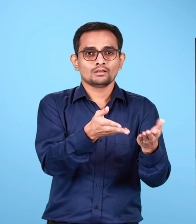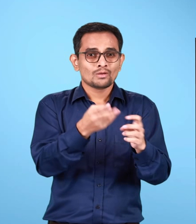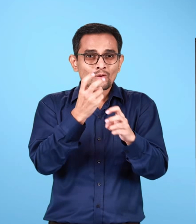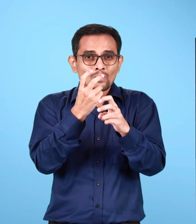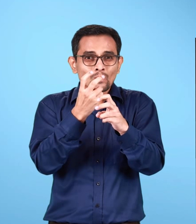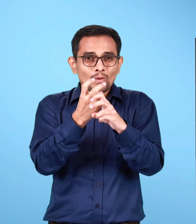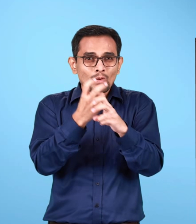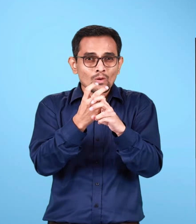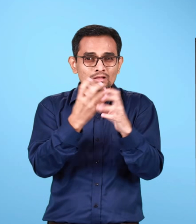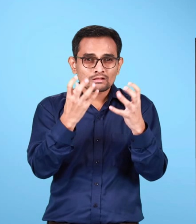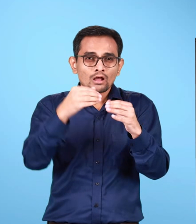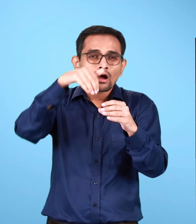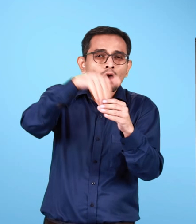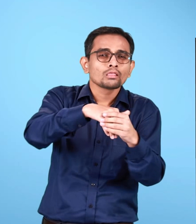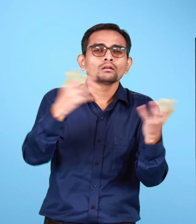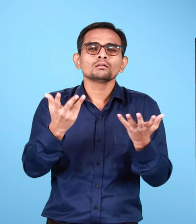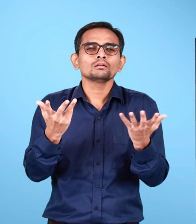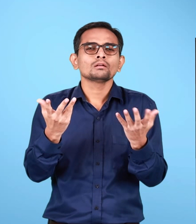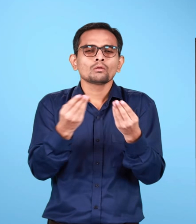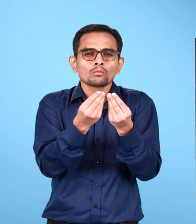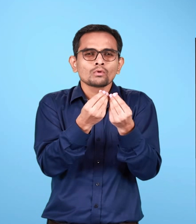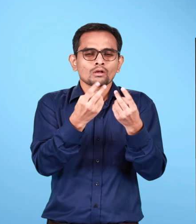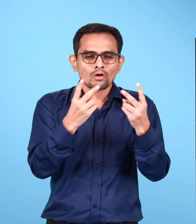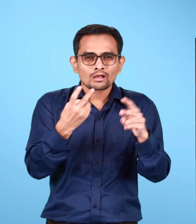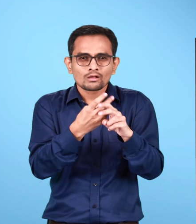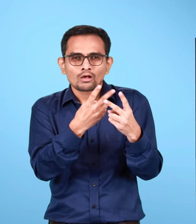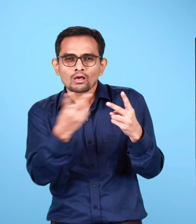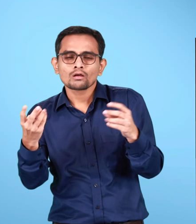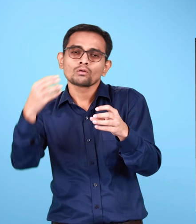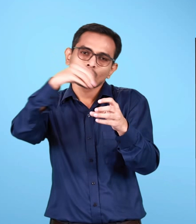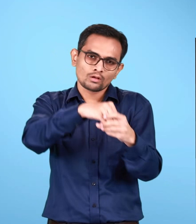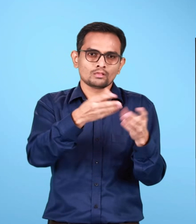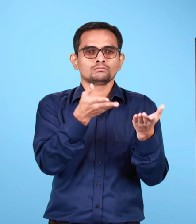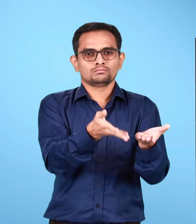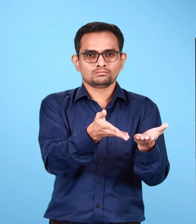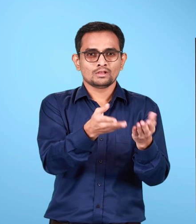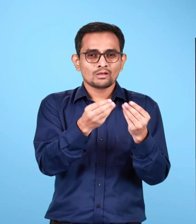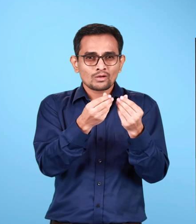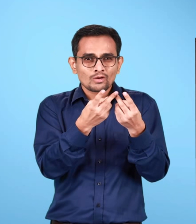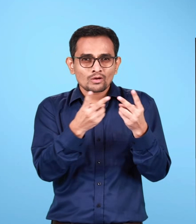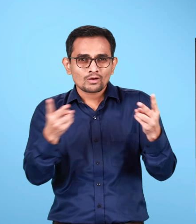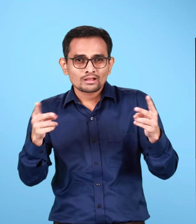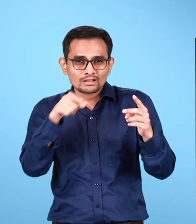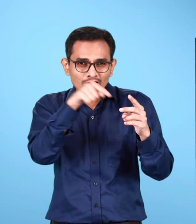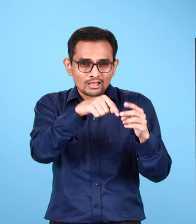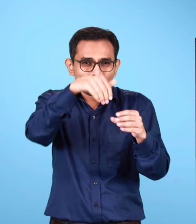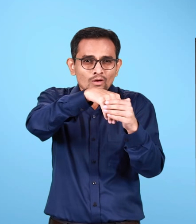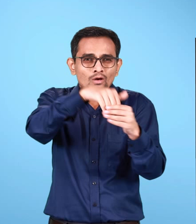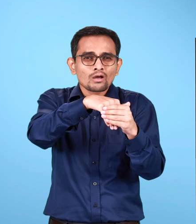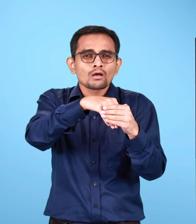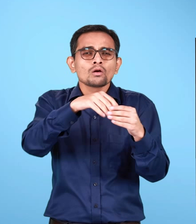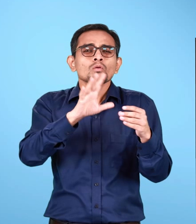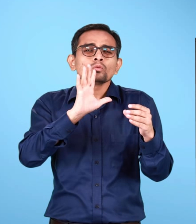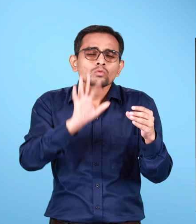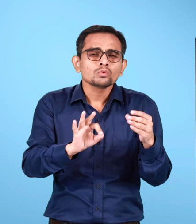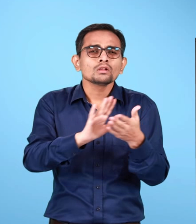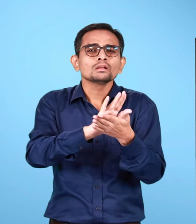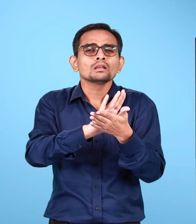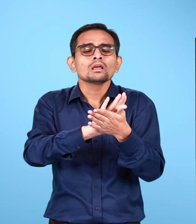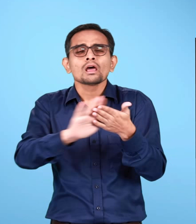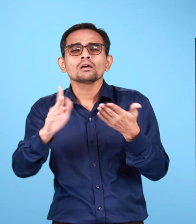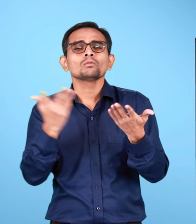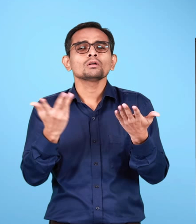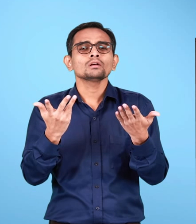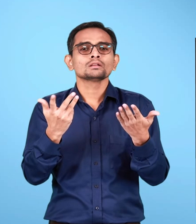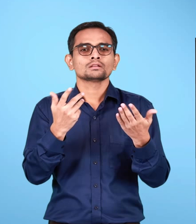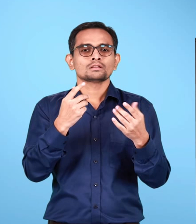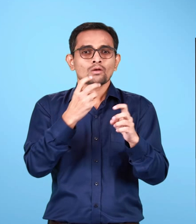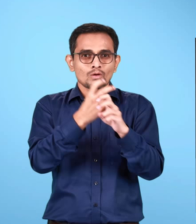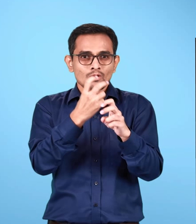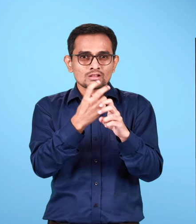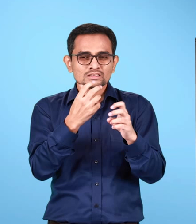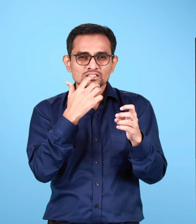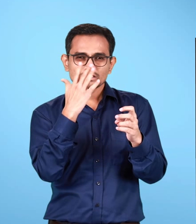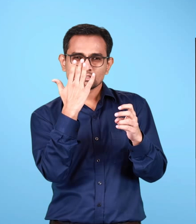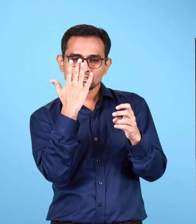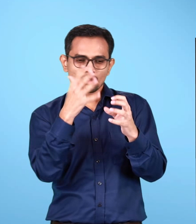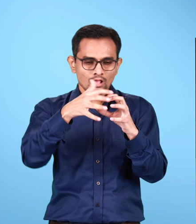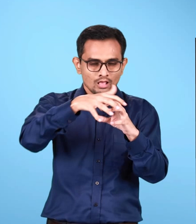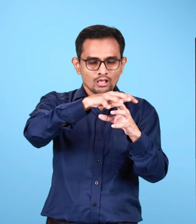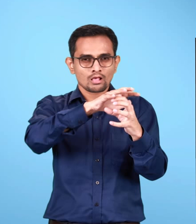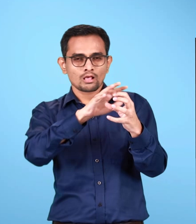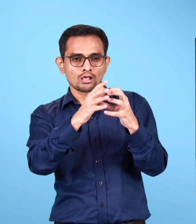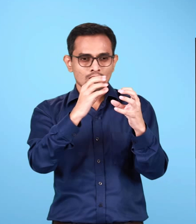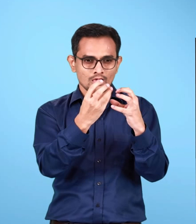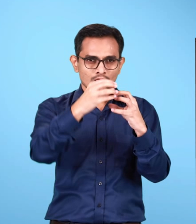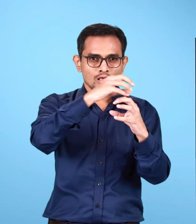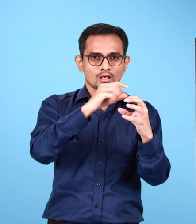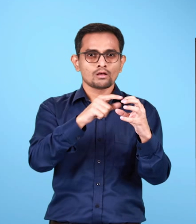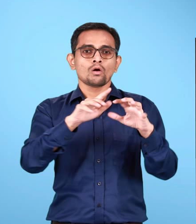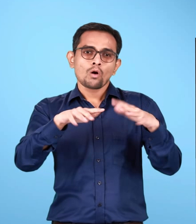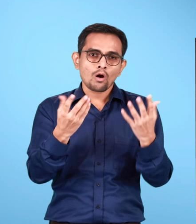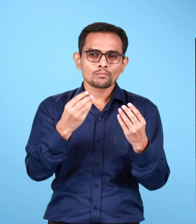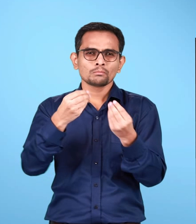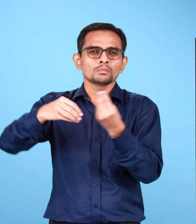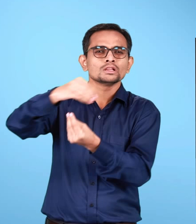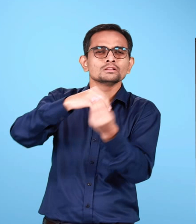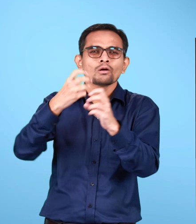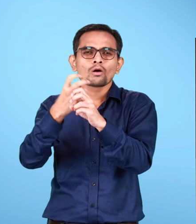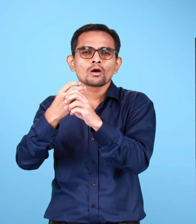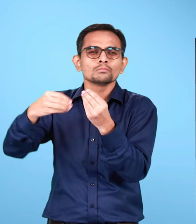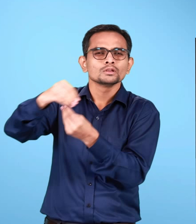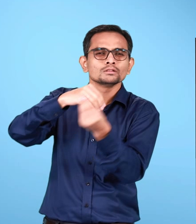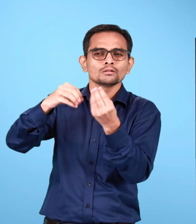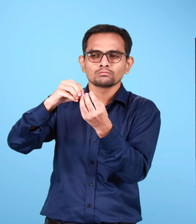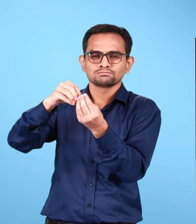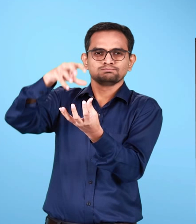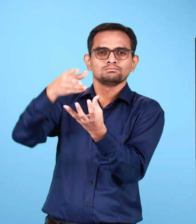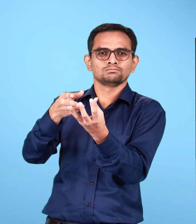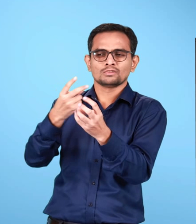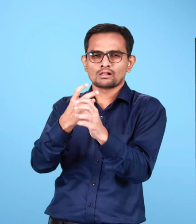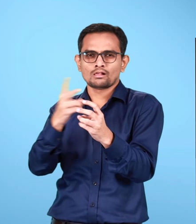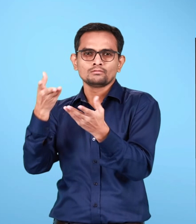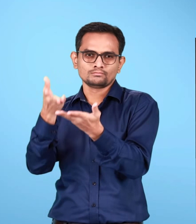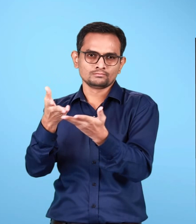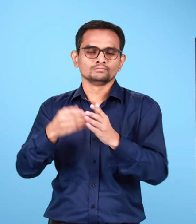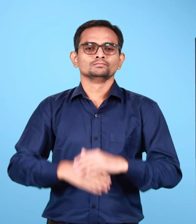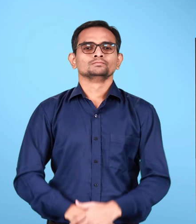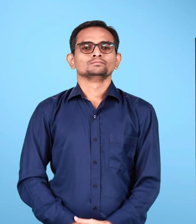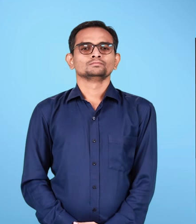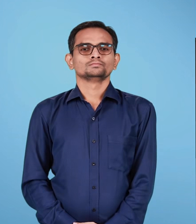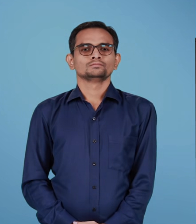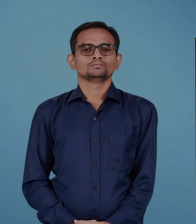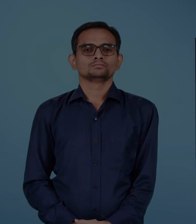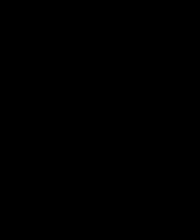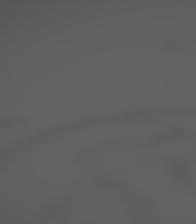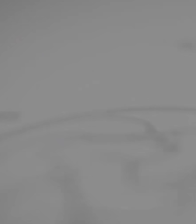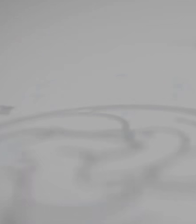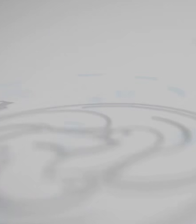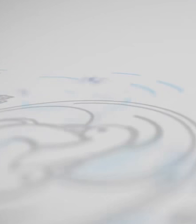Rocks are made up of different minerals. Minerals may occur in pure form as individual crystals or may be mixed with other minerals in rocks.